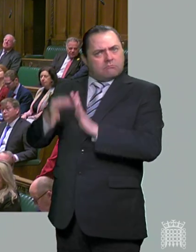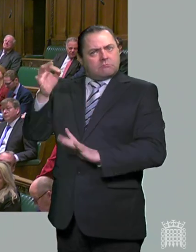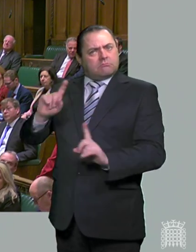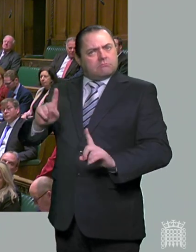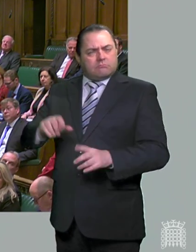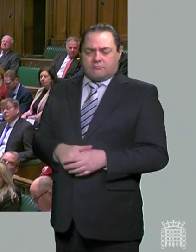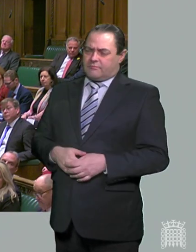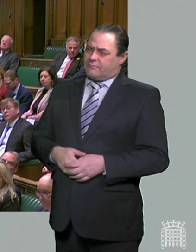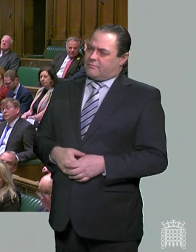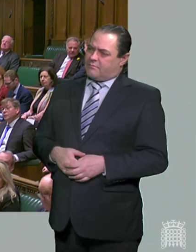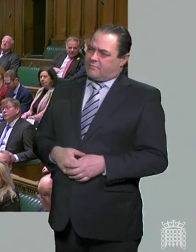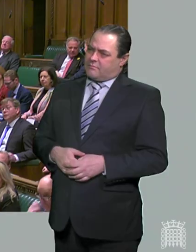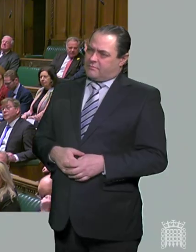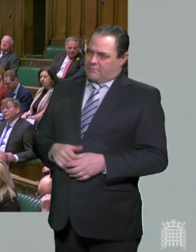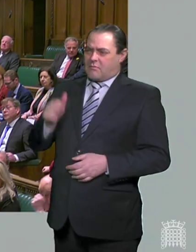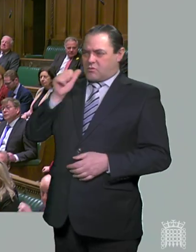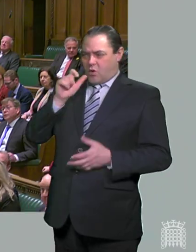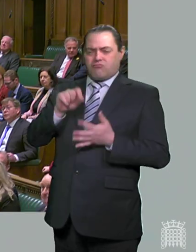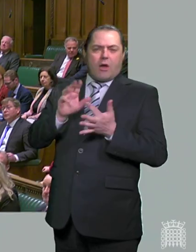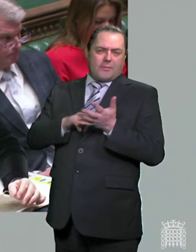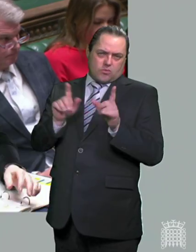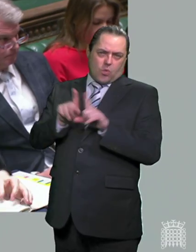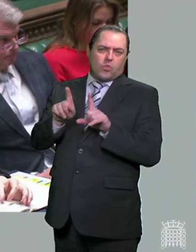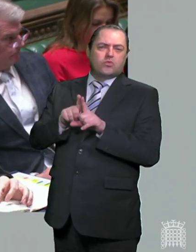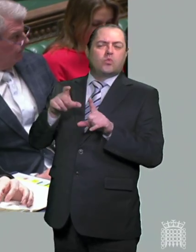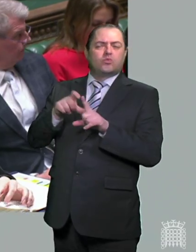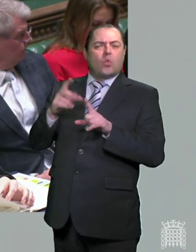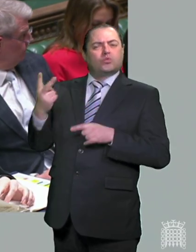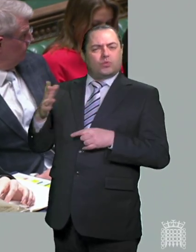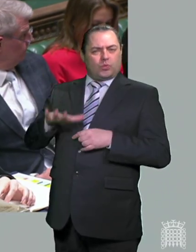I know that the Prime Minister has daughters and shares my right honourable Friend’s concerns.